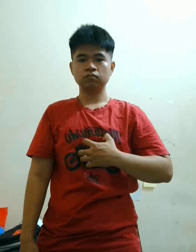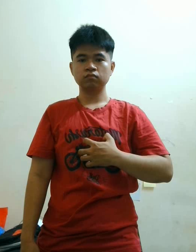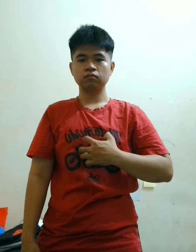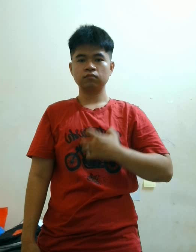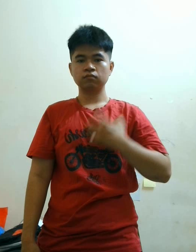tuc gian